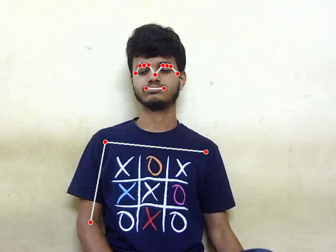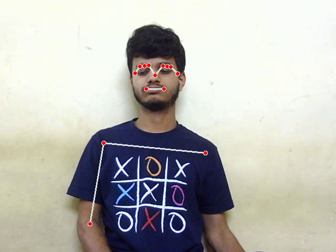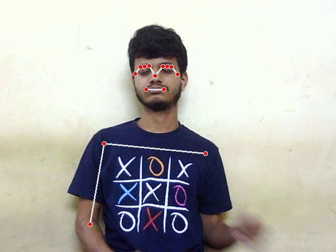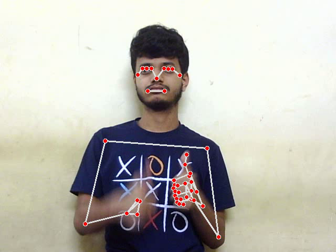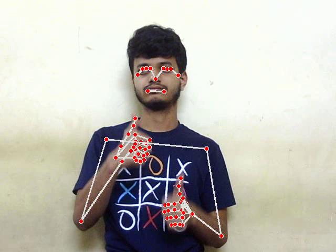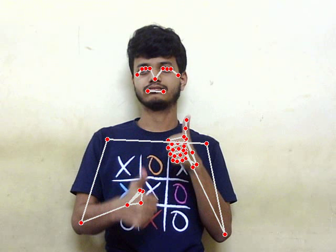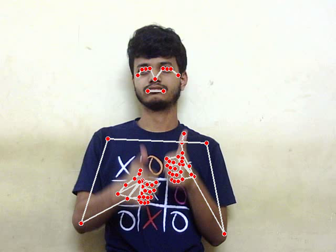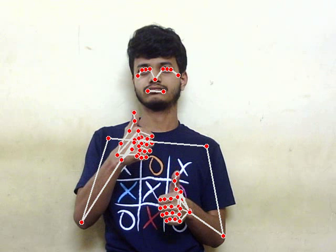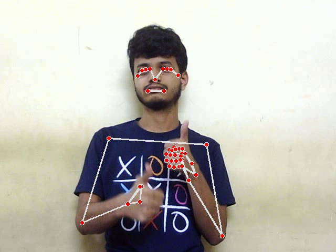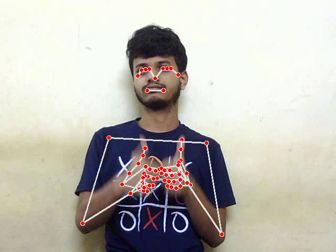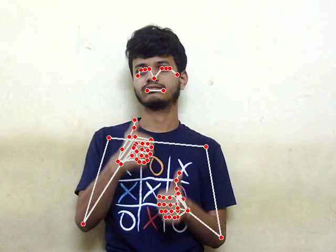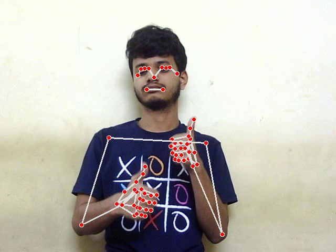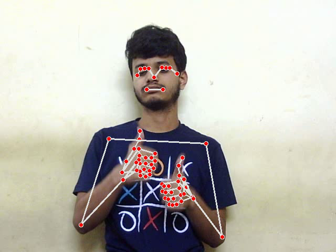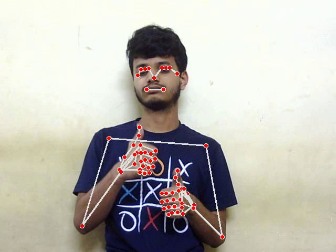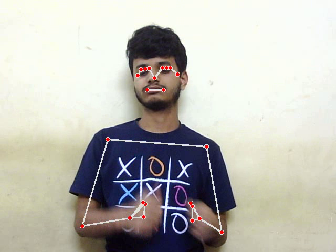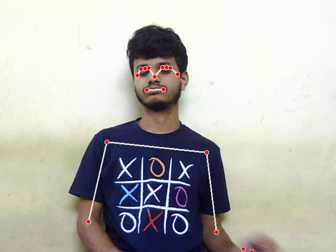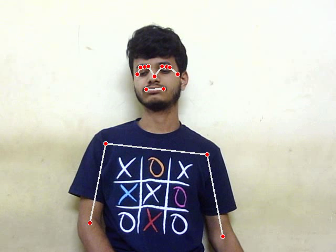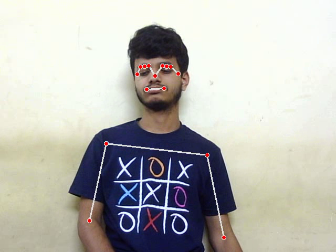which